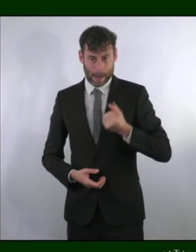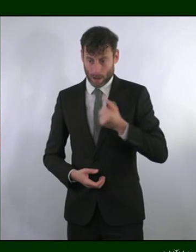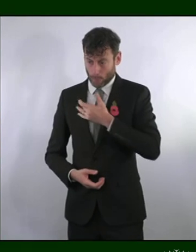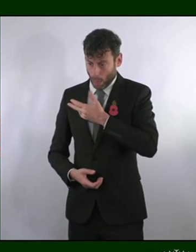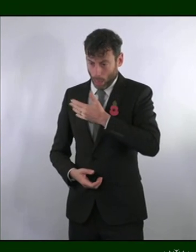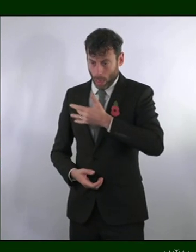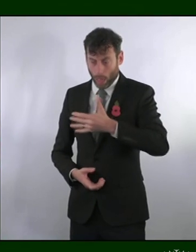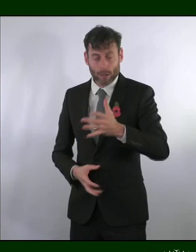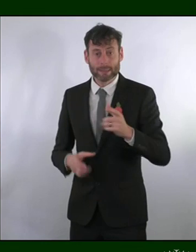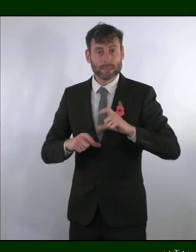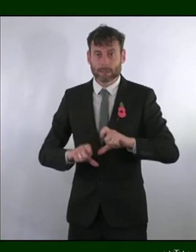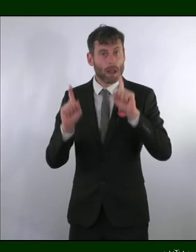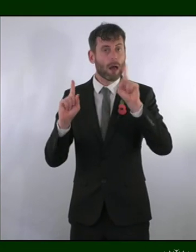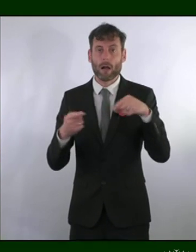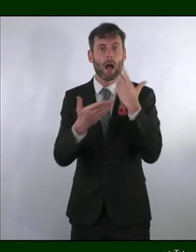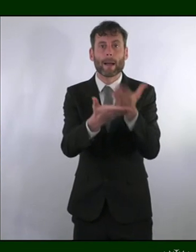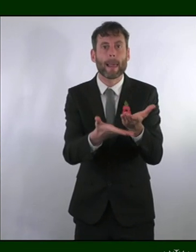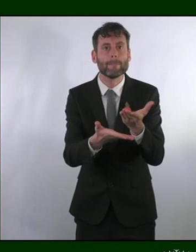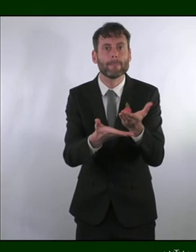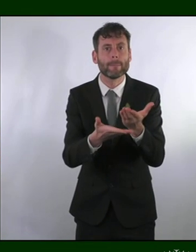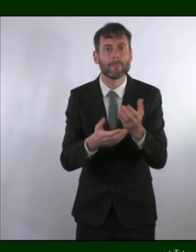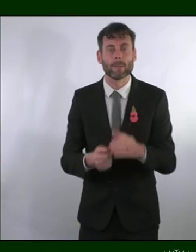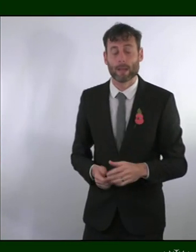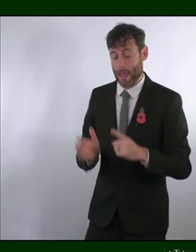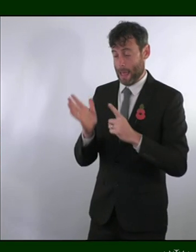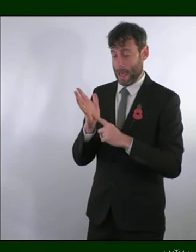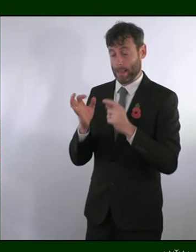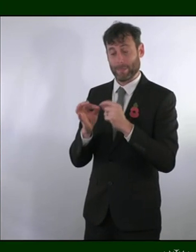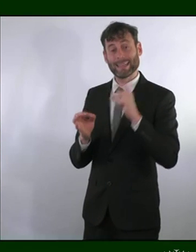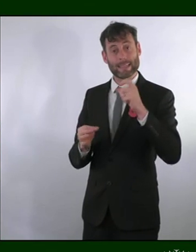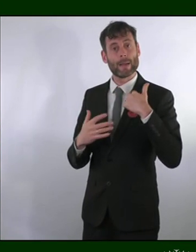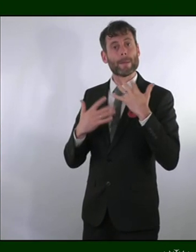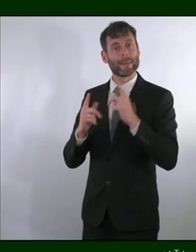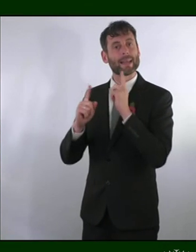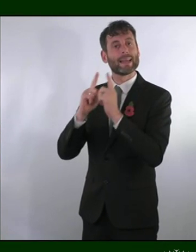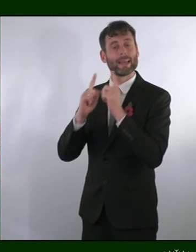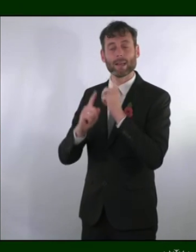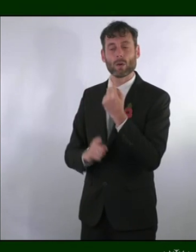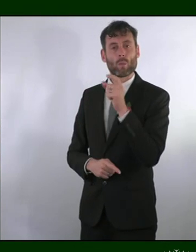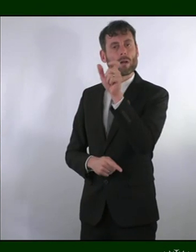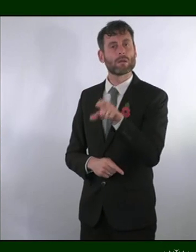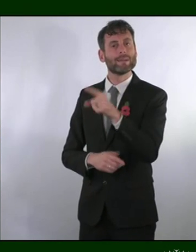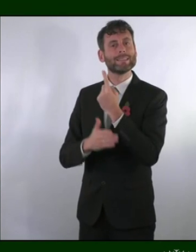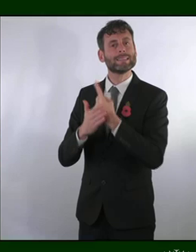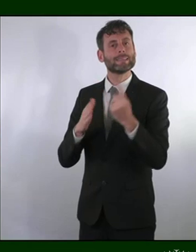There is a real human cost to this. This week on LBC, I spoke to a self-employed photographer called Chris.